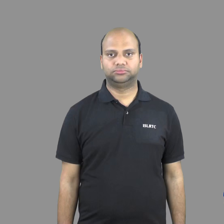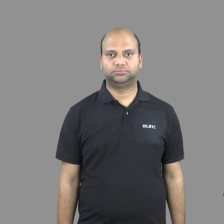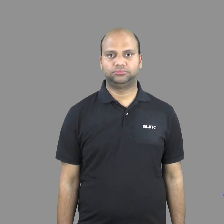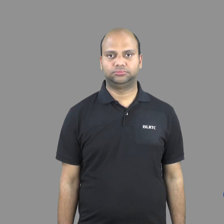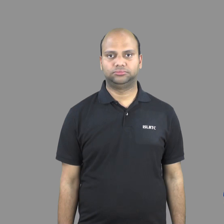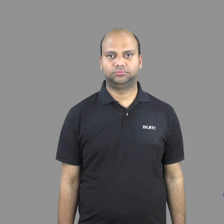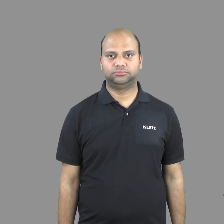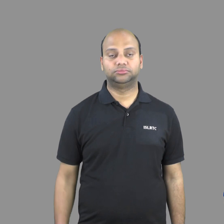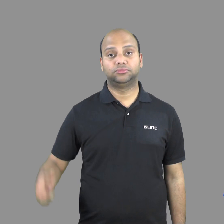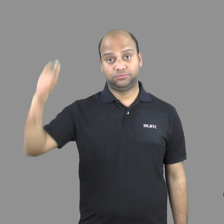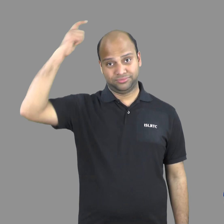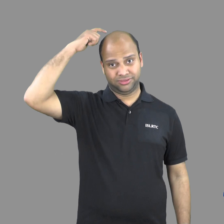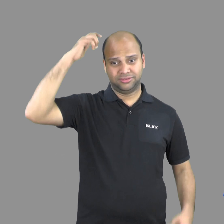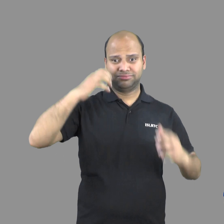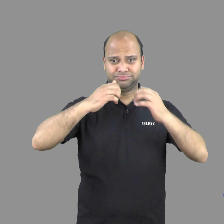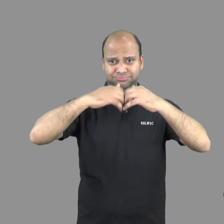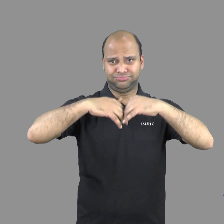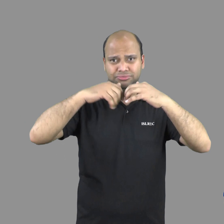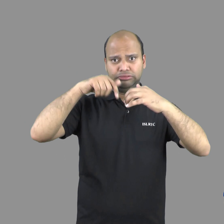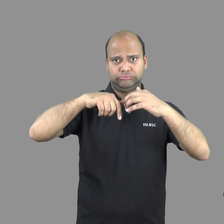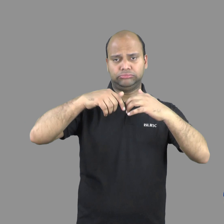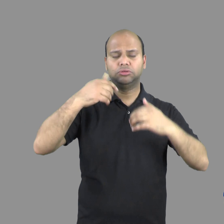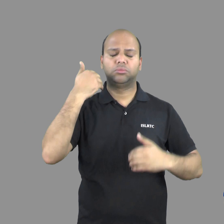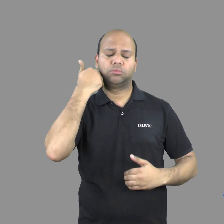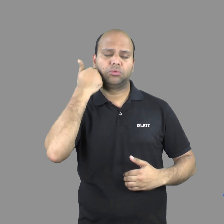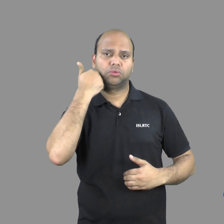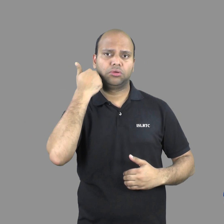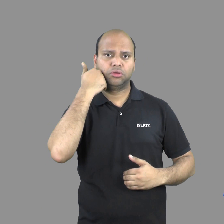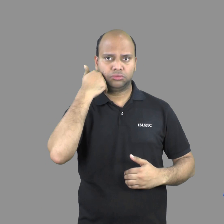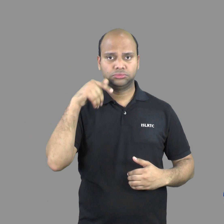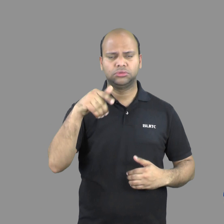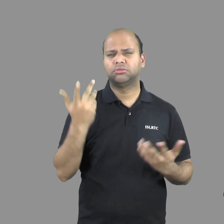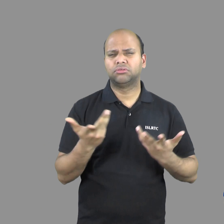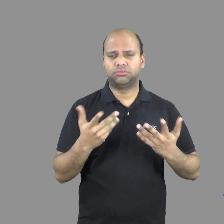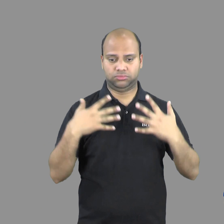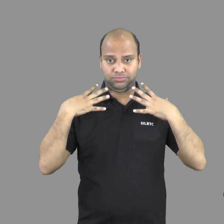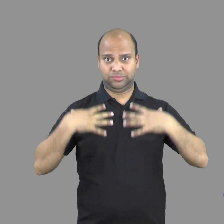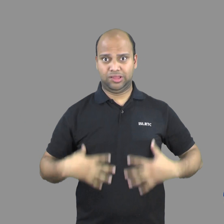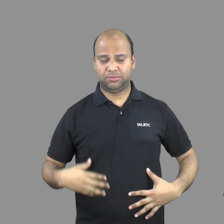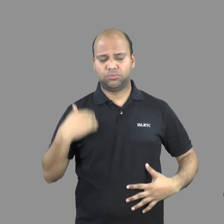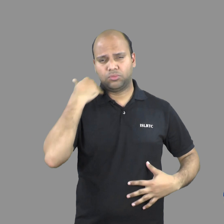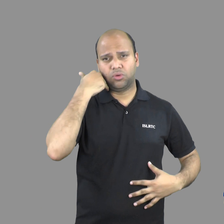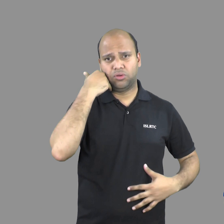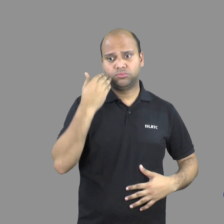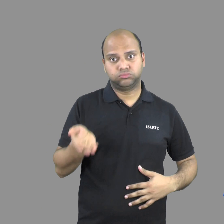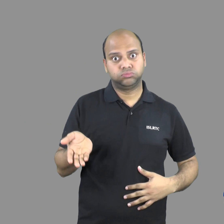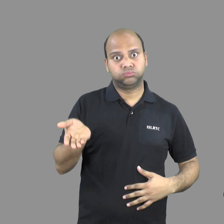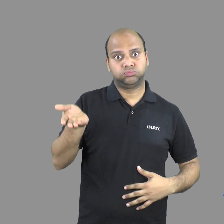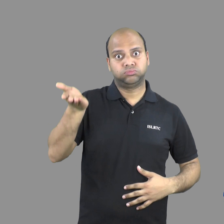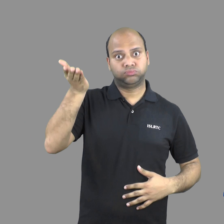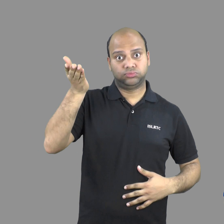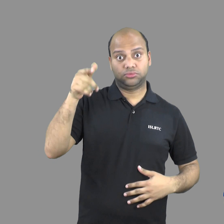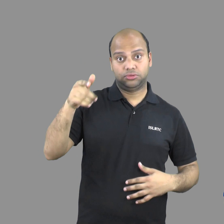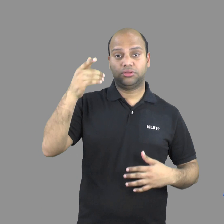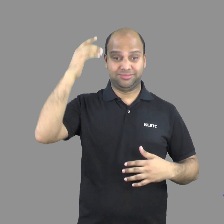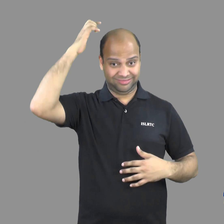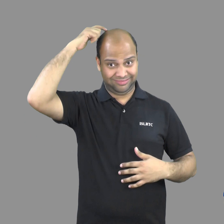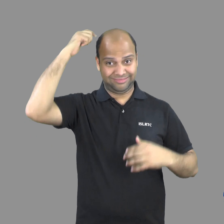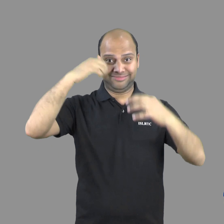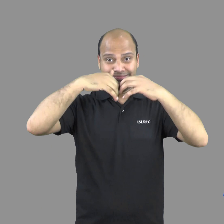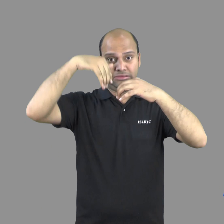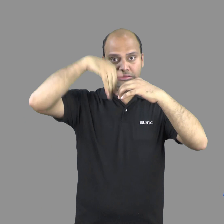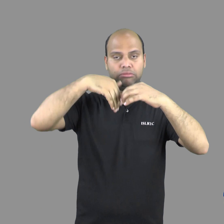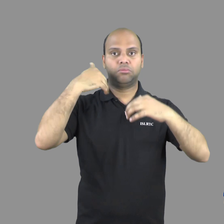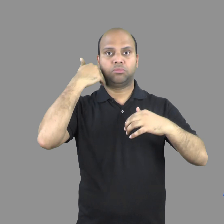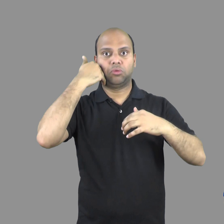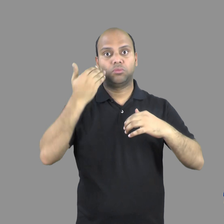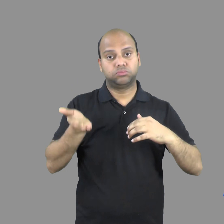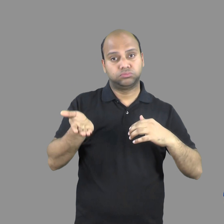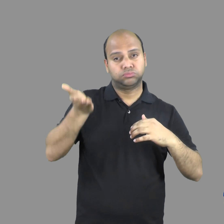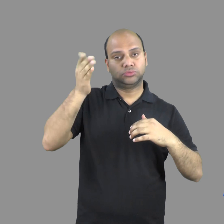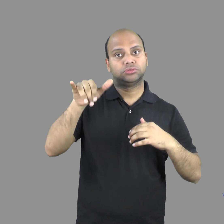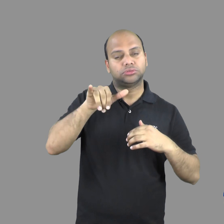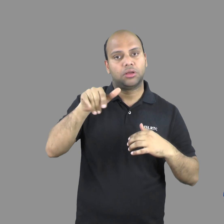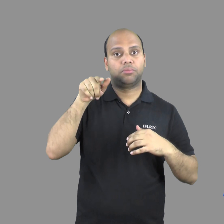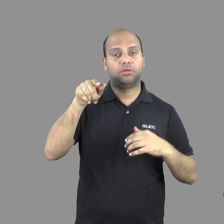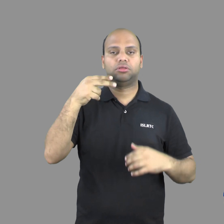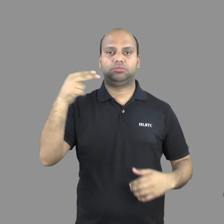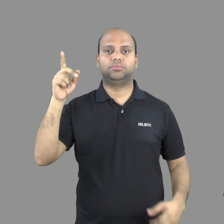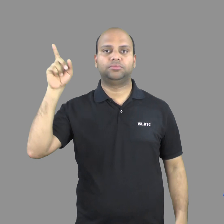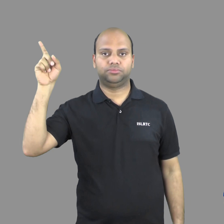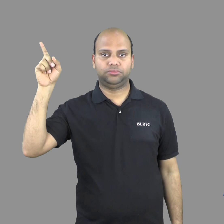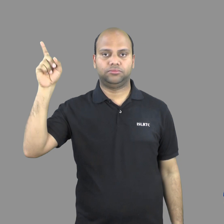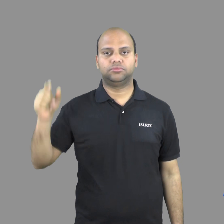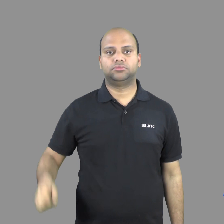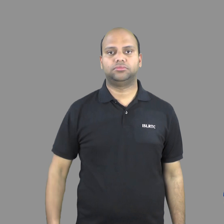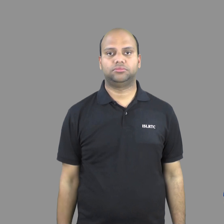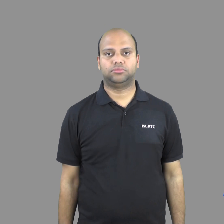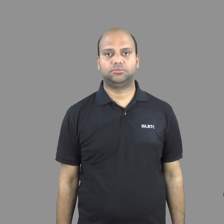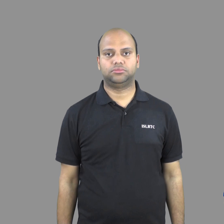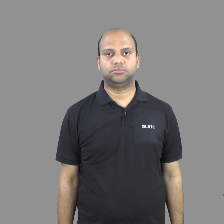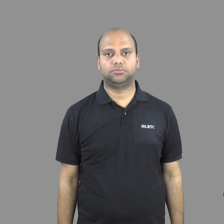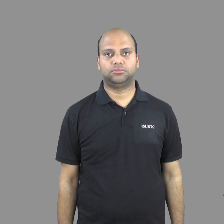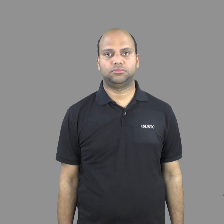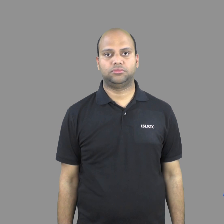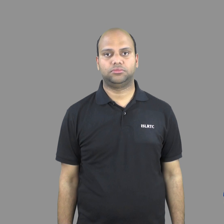Meningitis